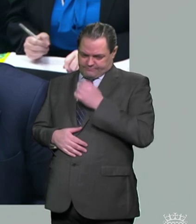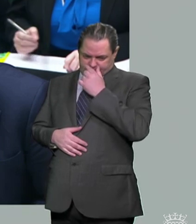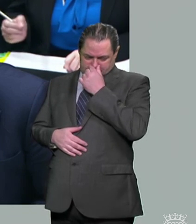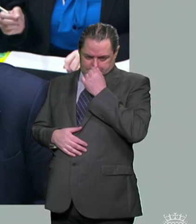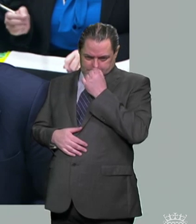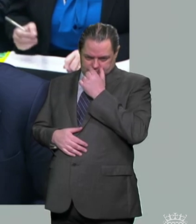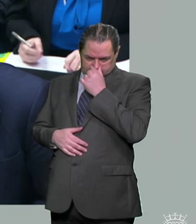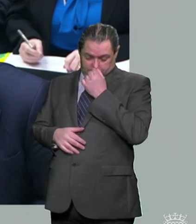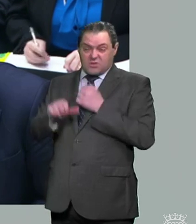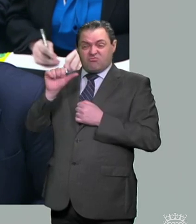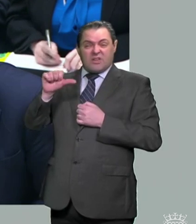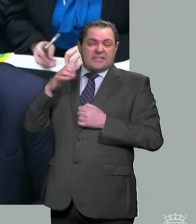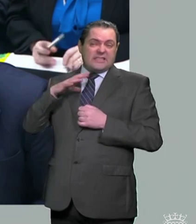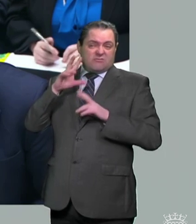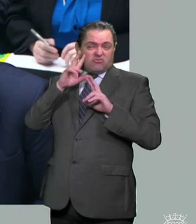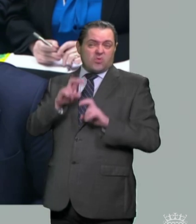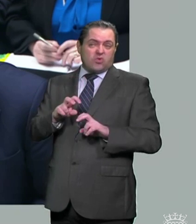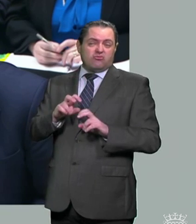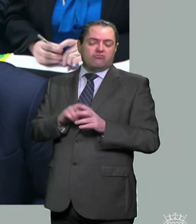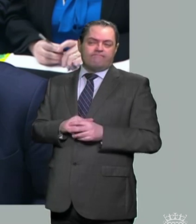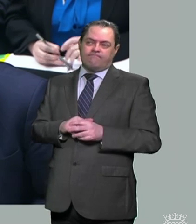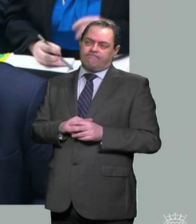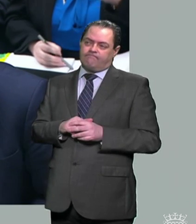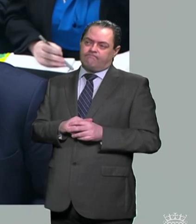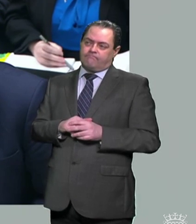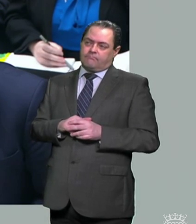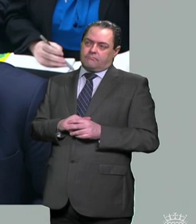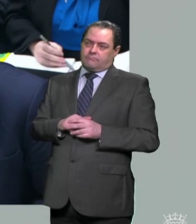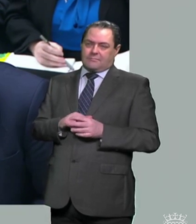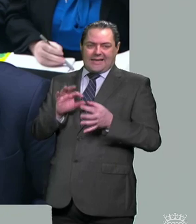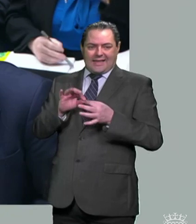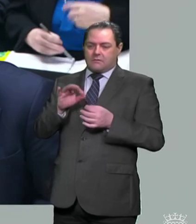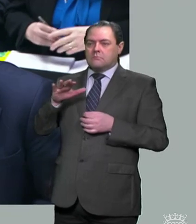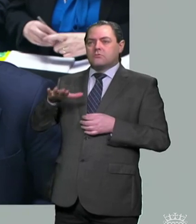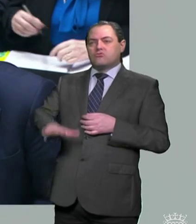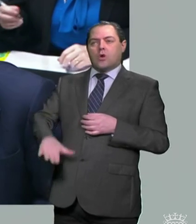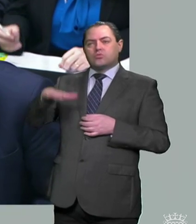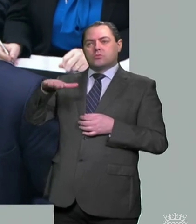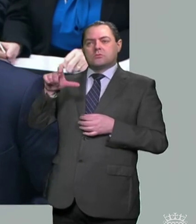She is right that research is crucial in tackling childhood cancers.